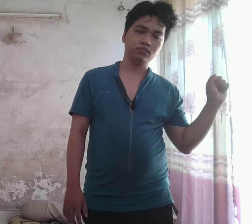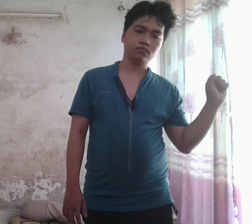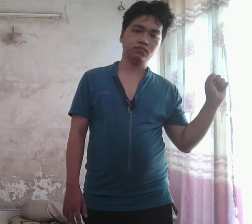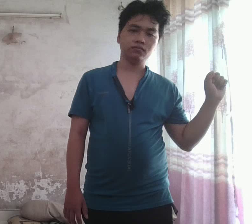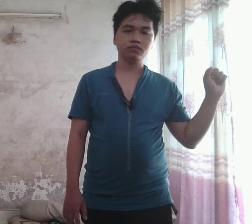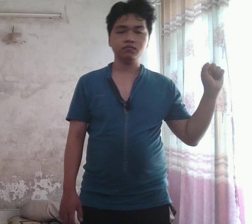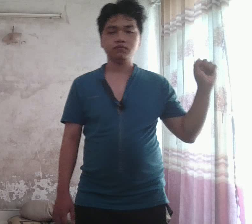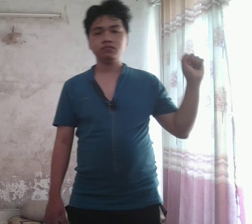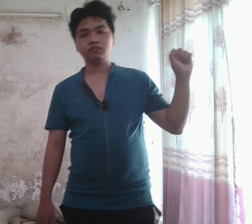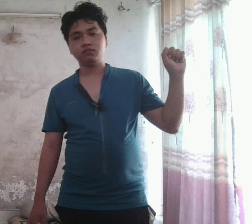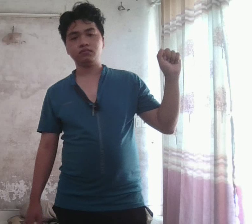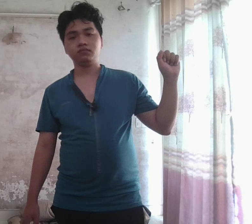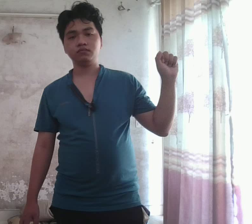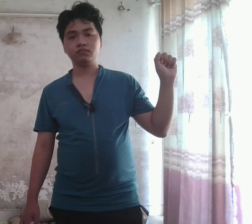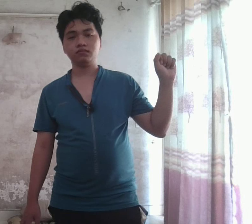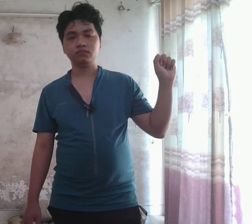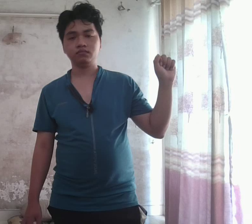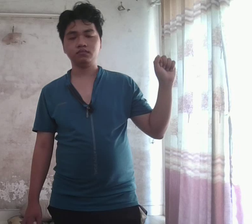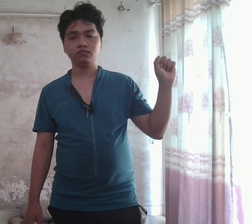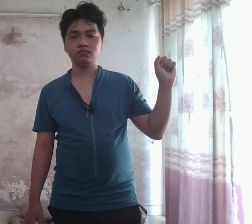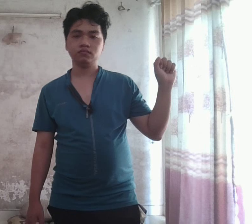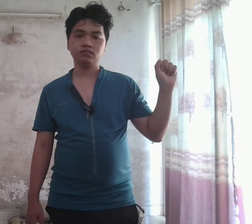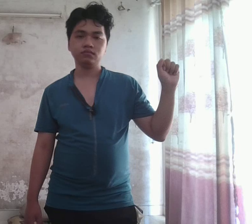a